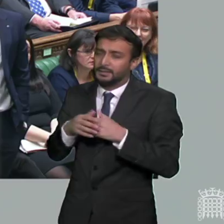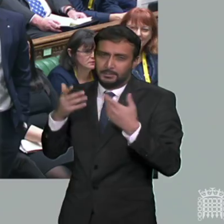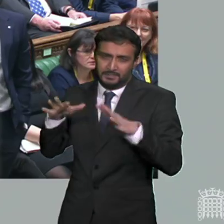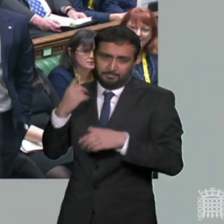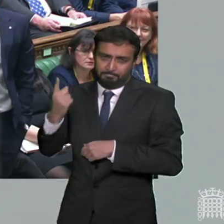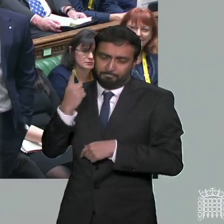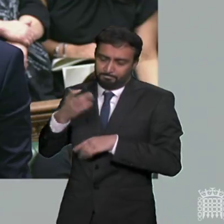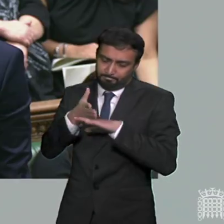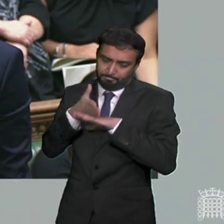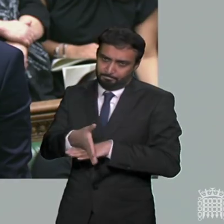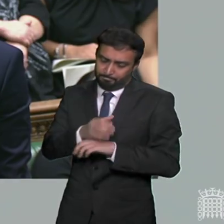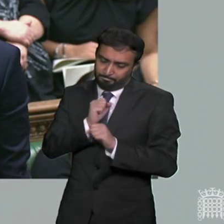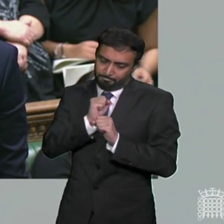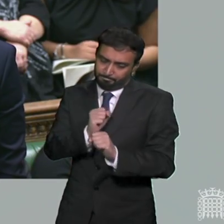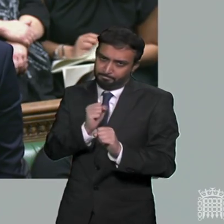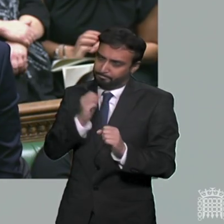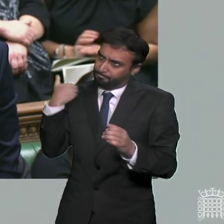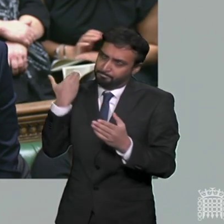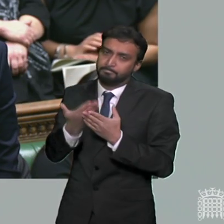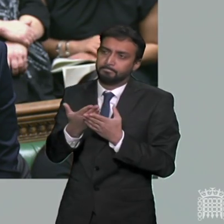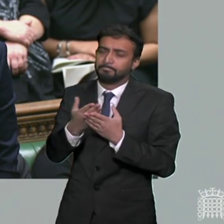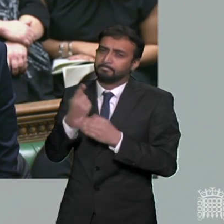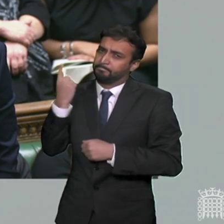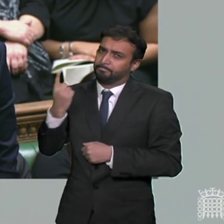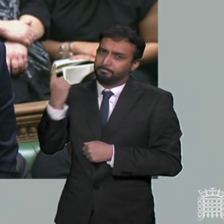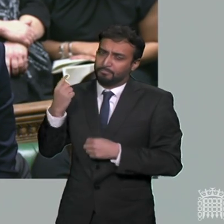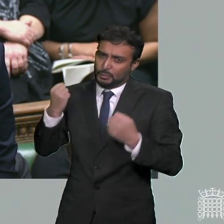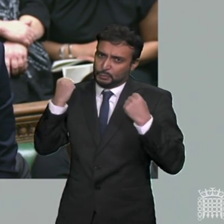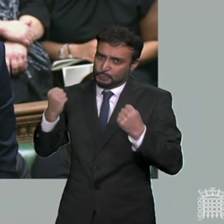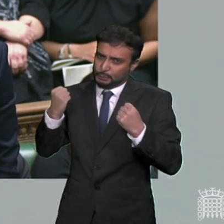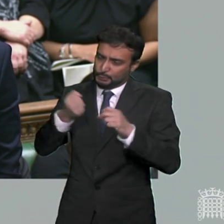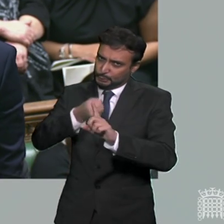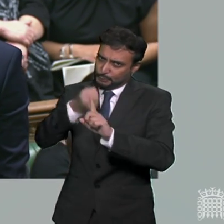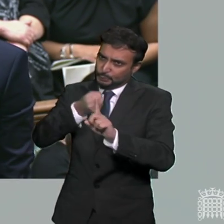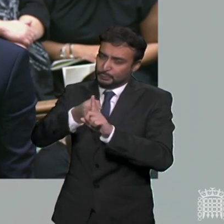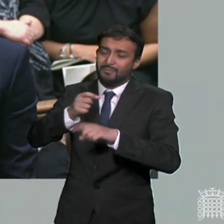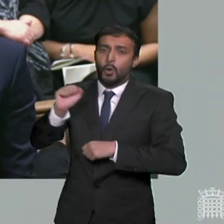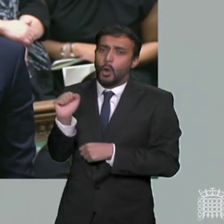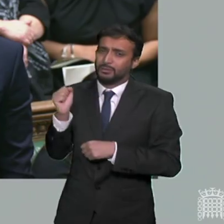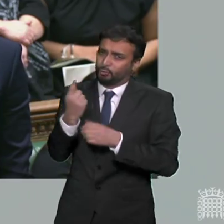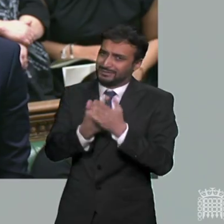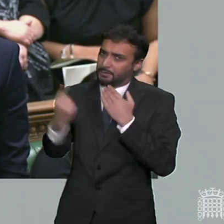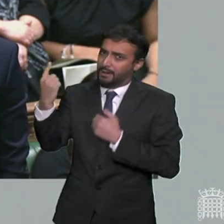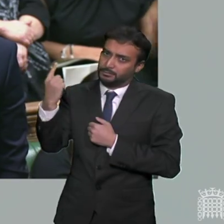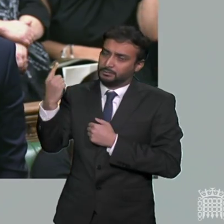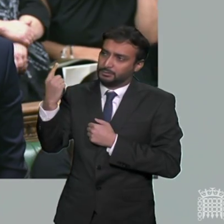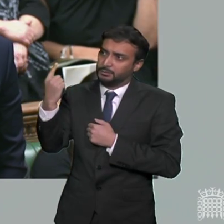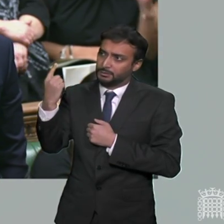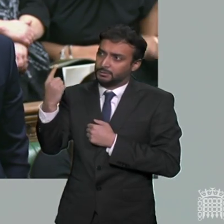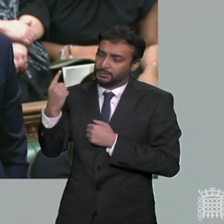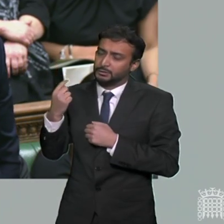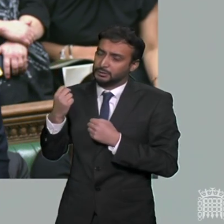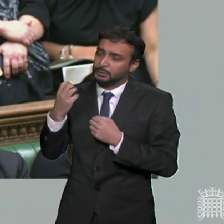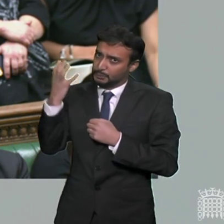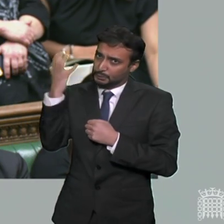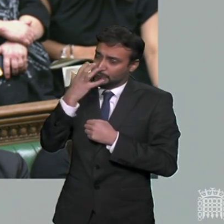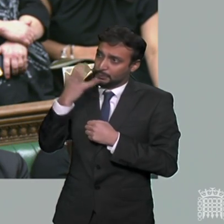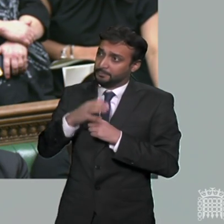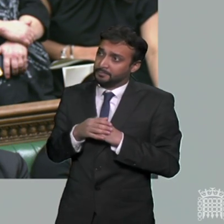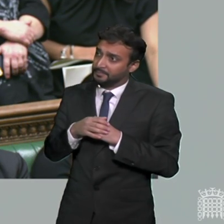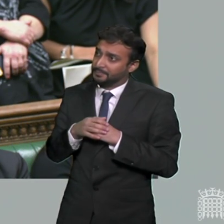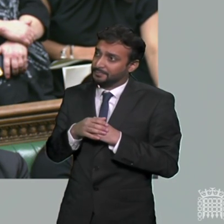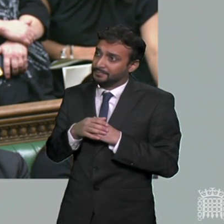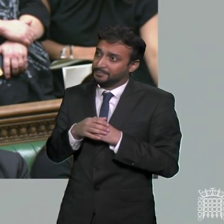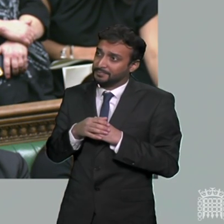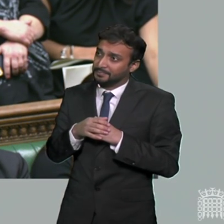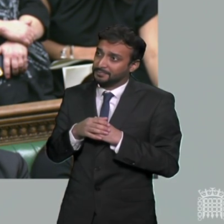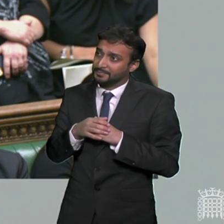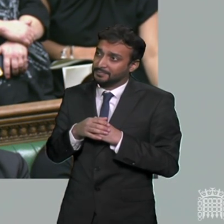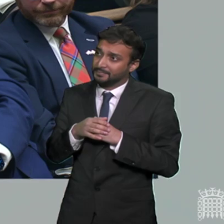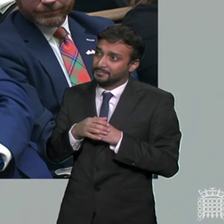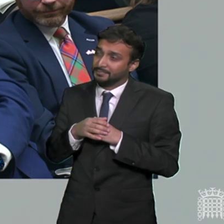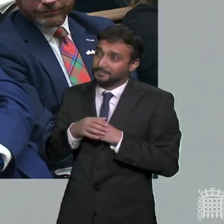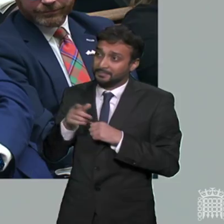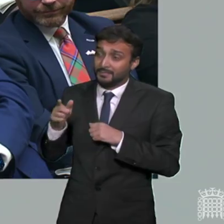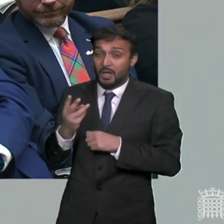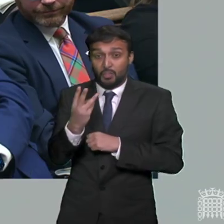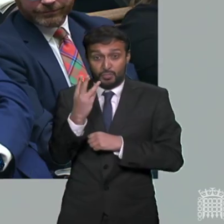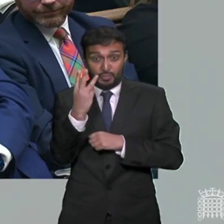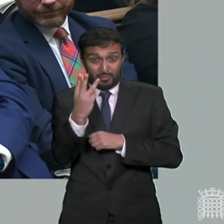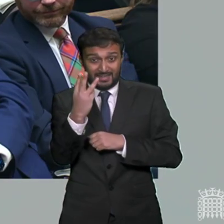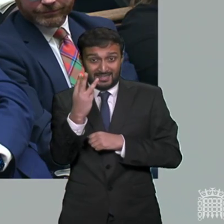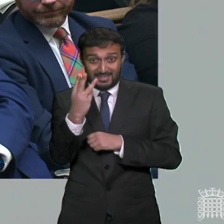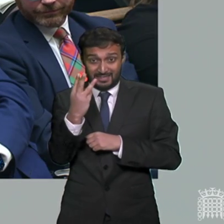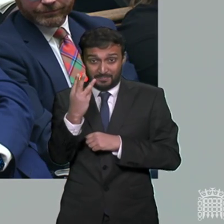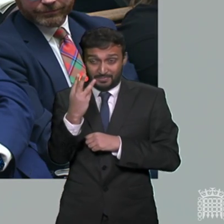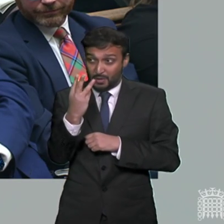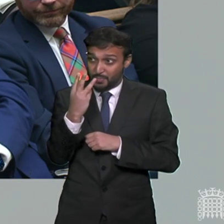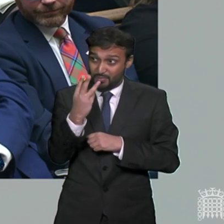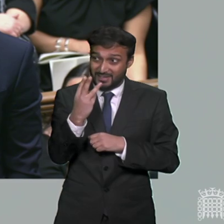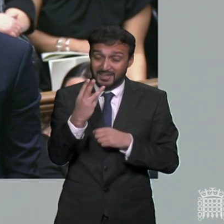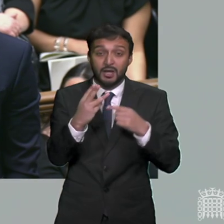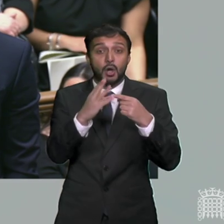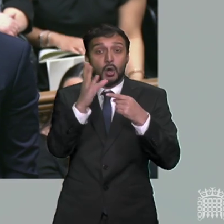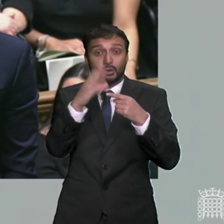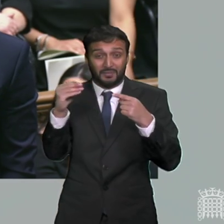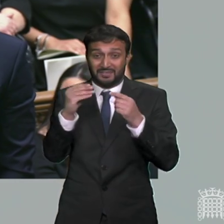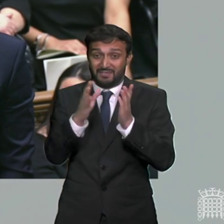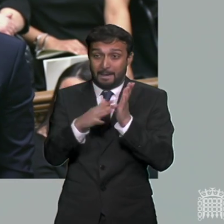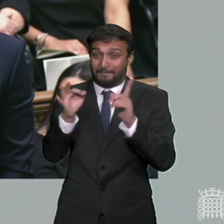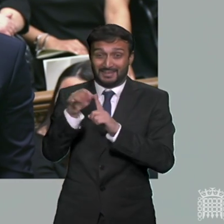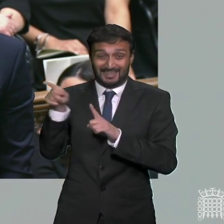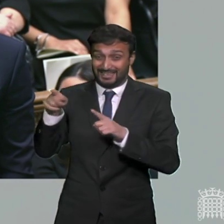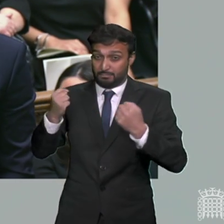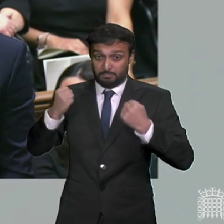He is a giant of the Scottish independence movement and has seen off not one, not two, but three consecutive Tory Prime Ministers—indeed, he was on to his fourth in recent weeks.